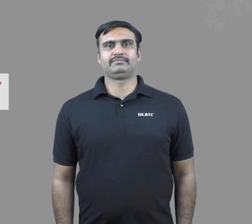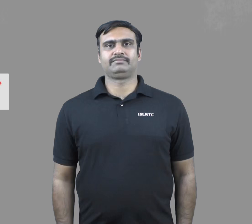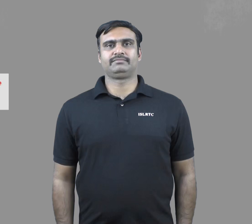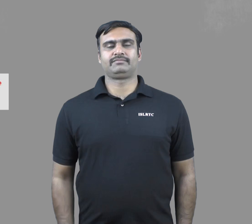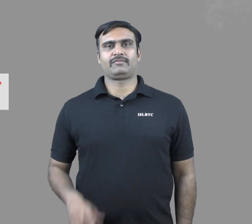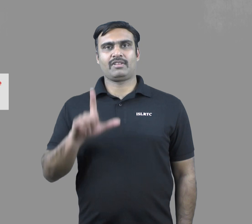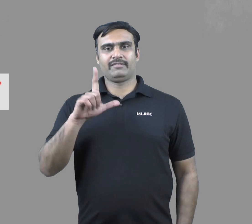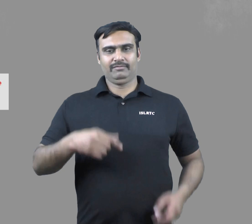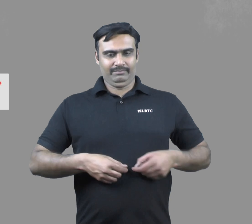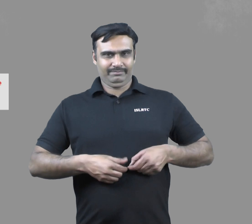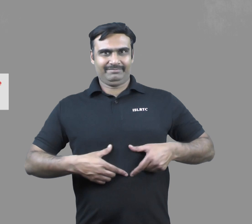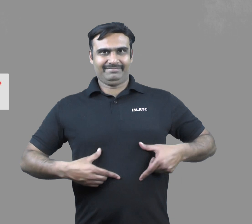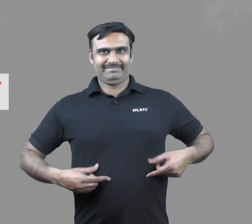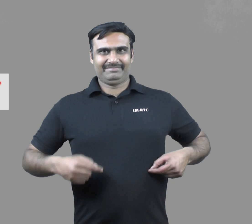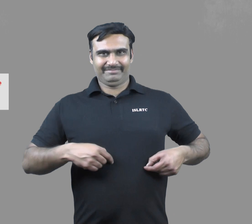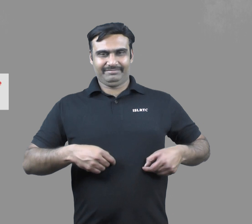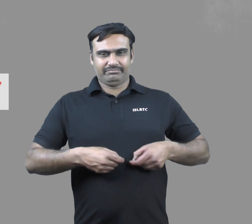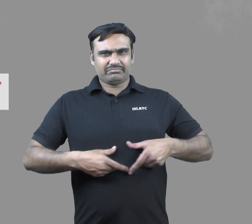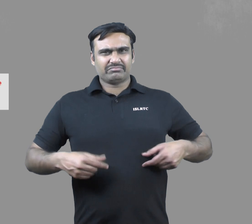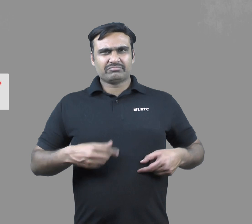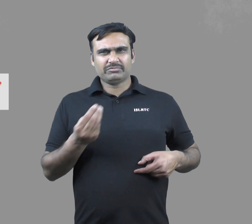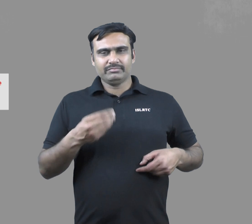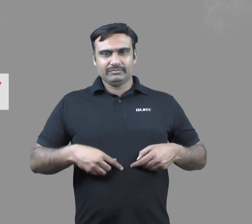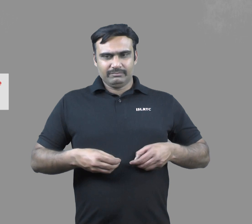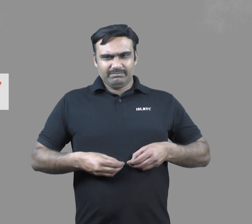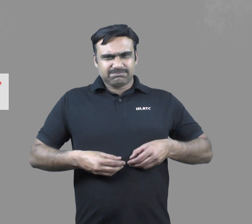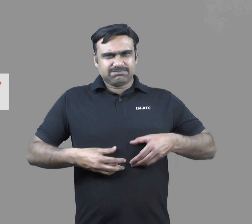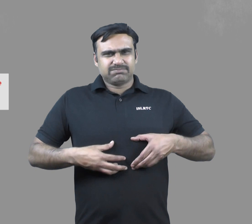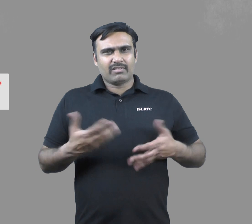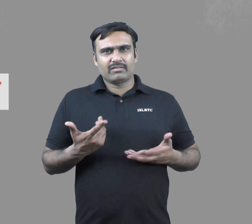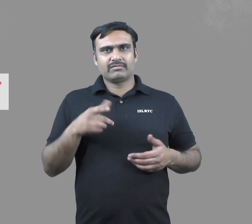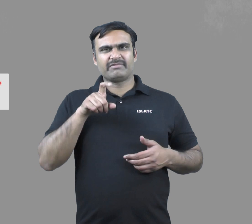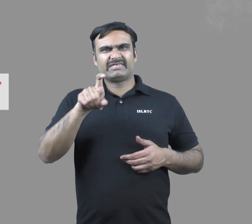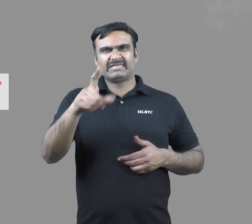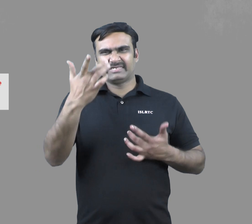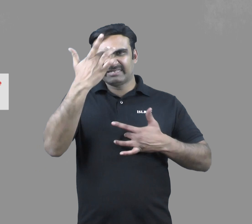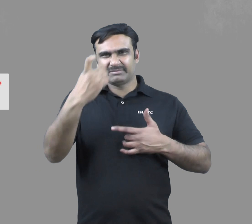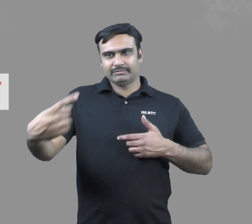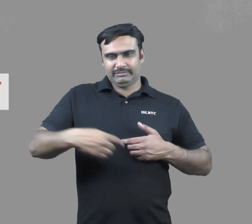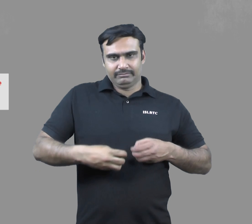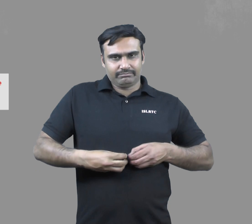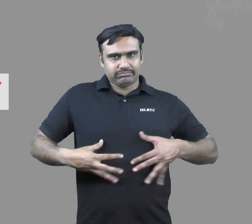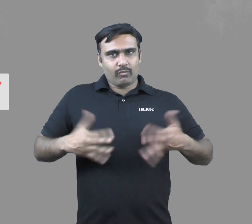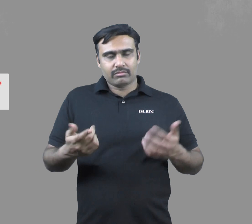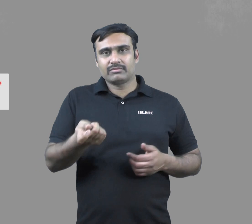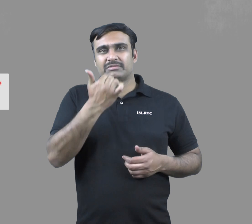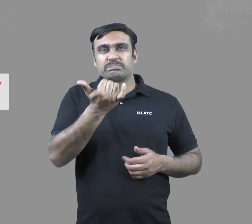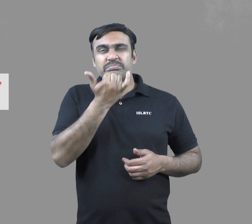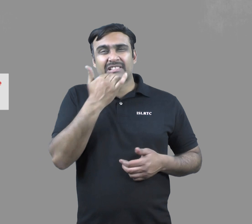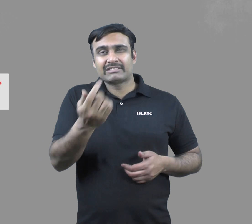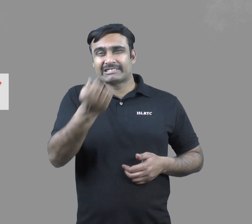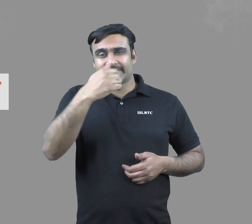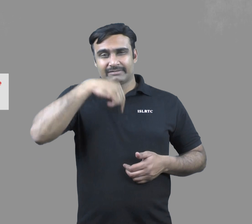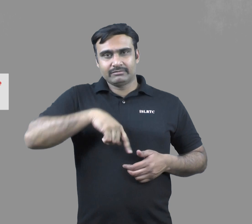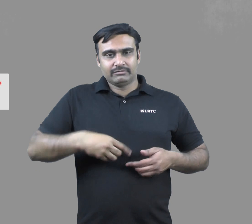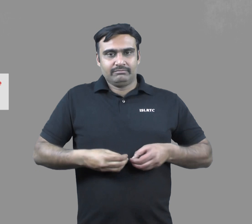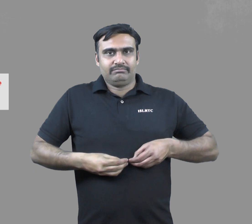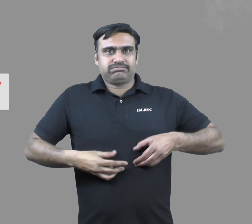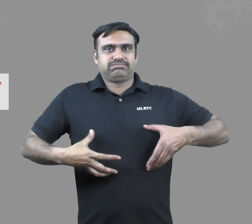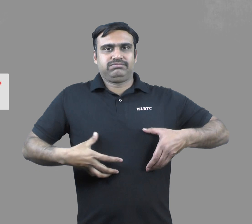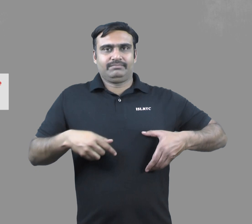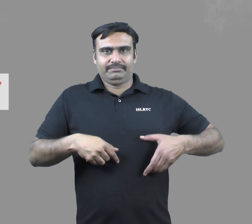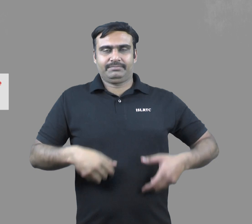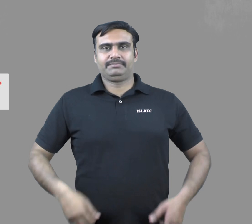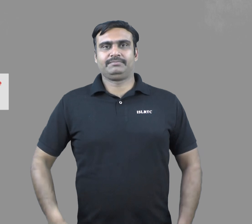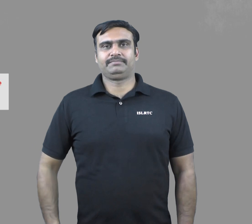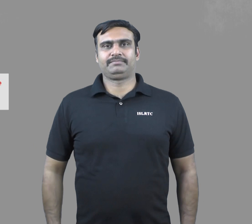Hepatitis